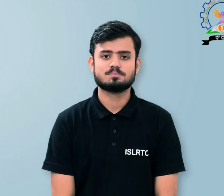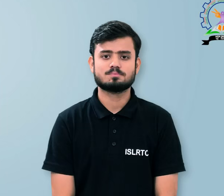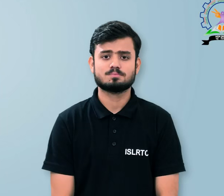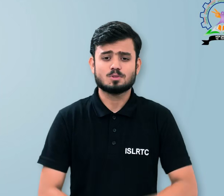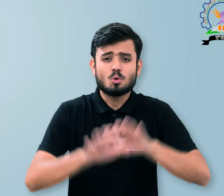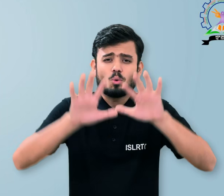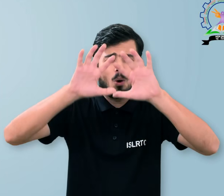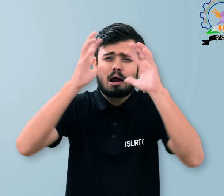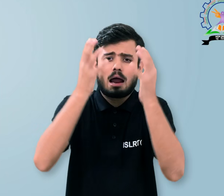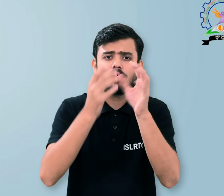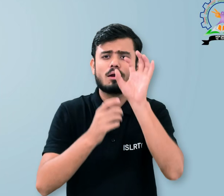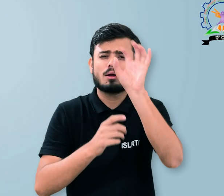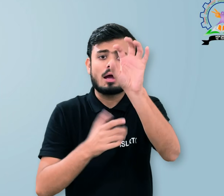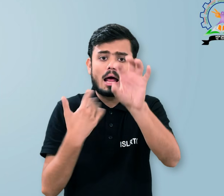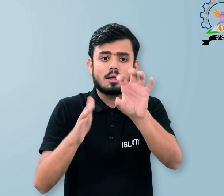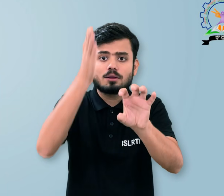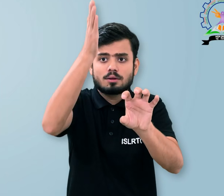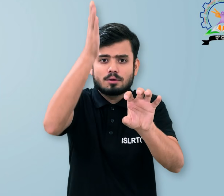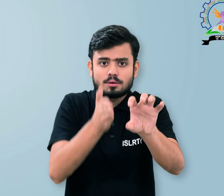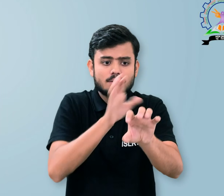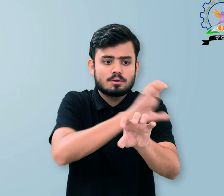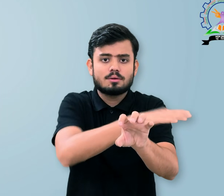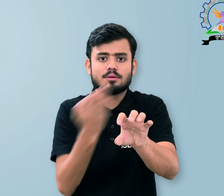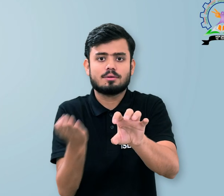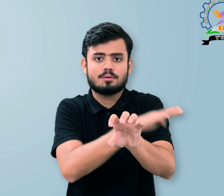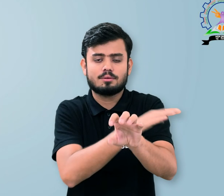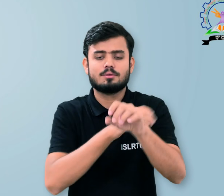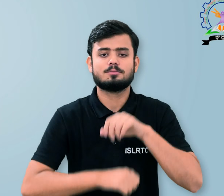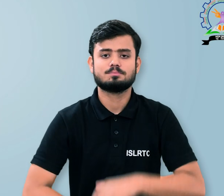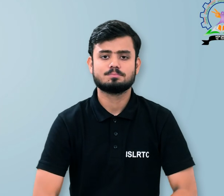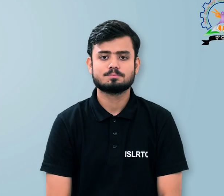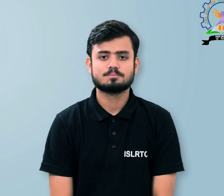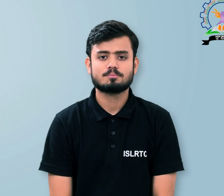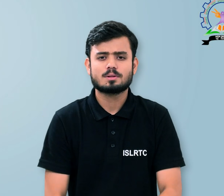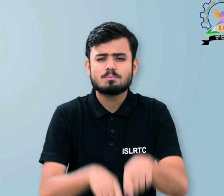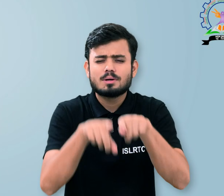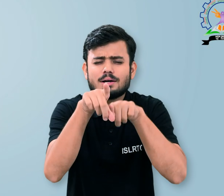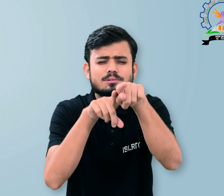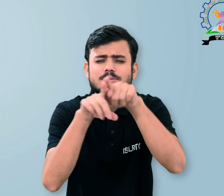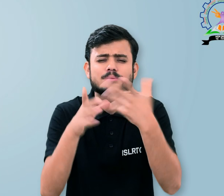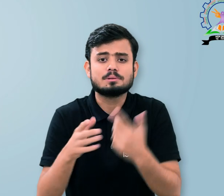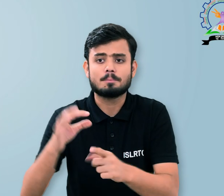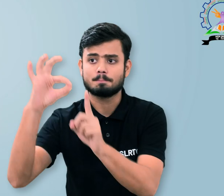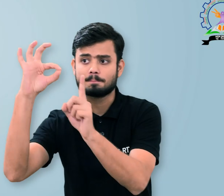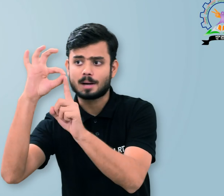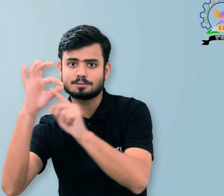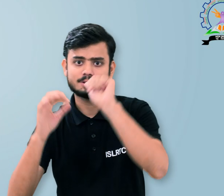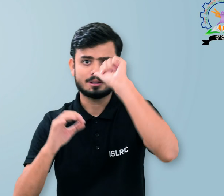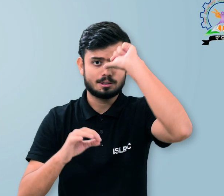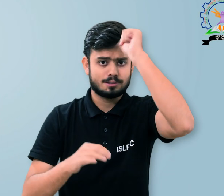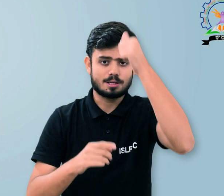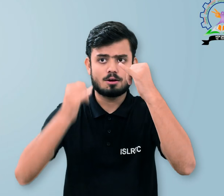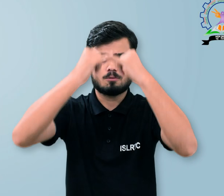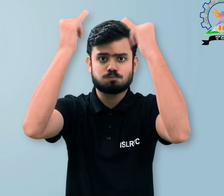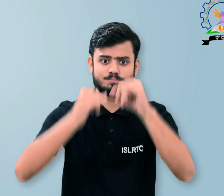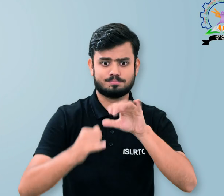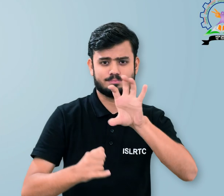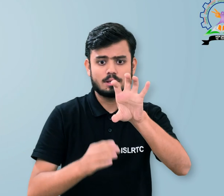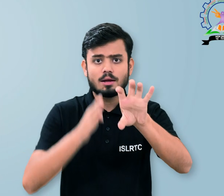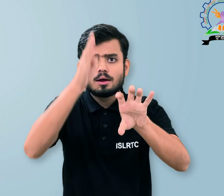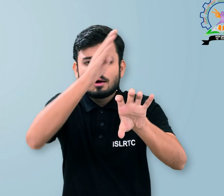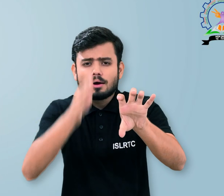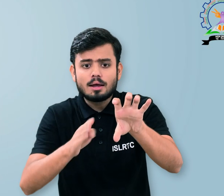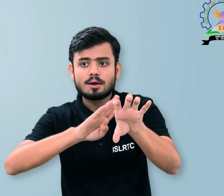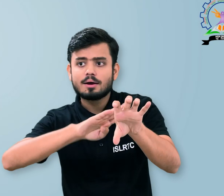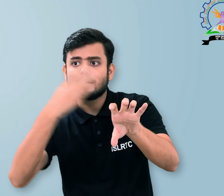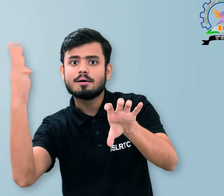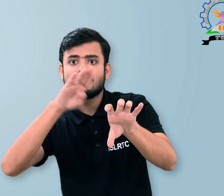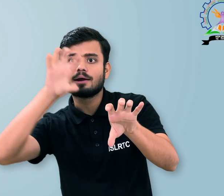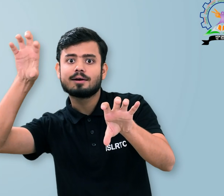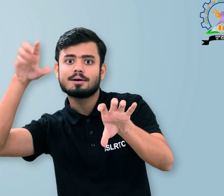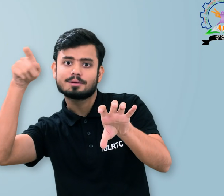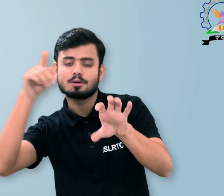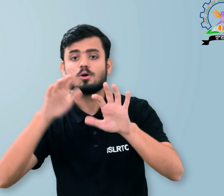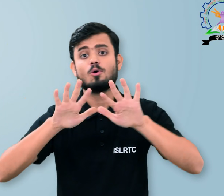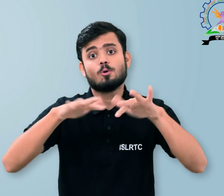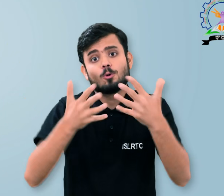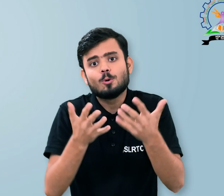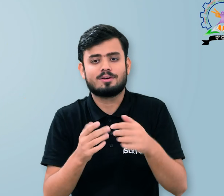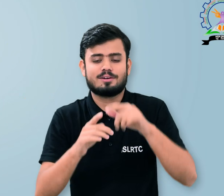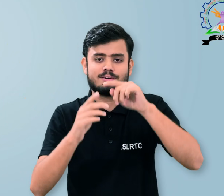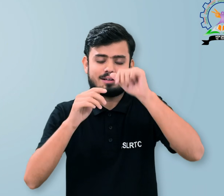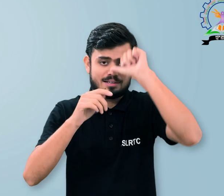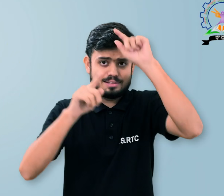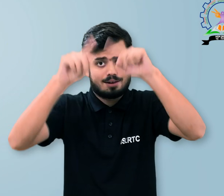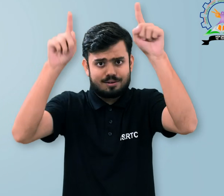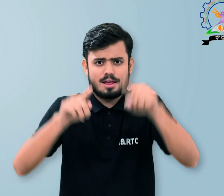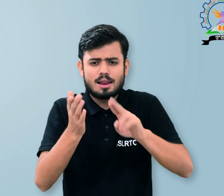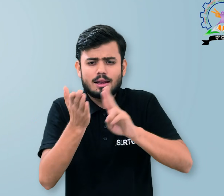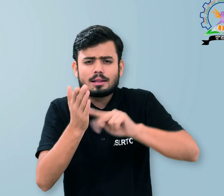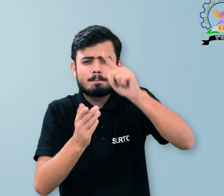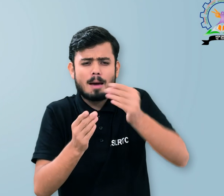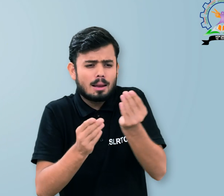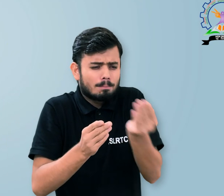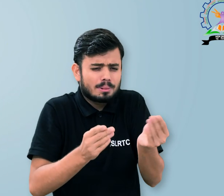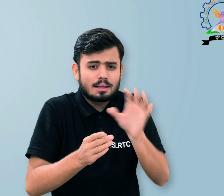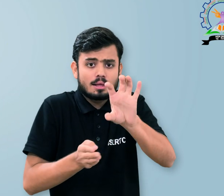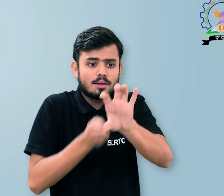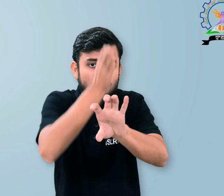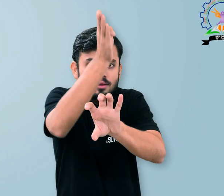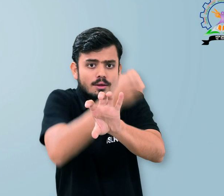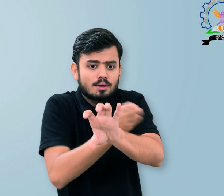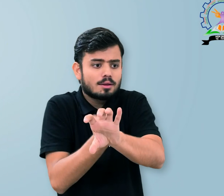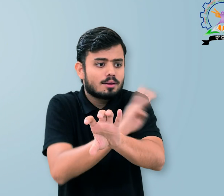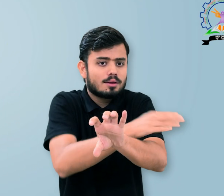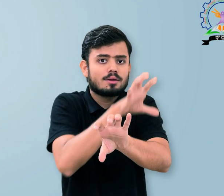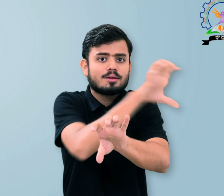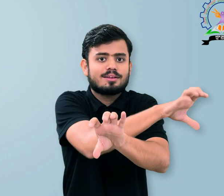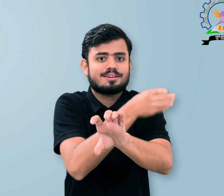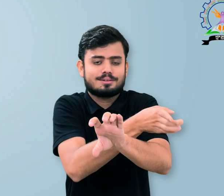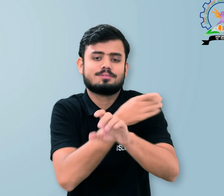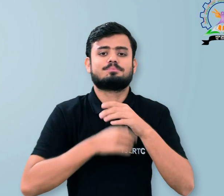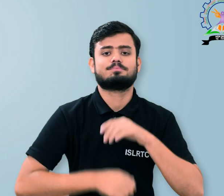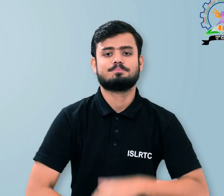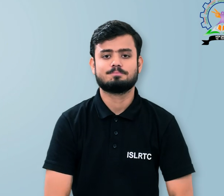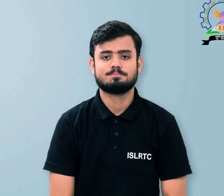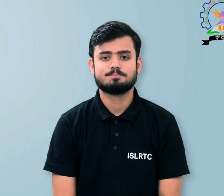Frontier A line or border separating two countries.